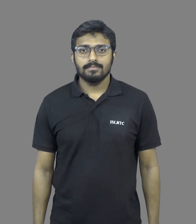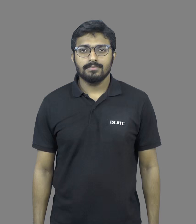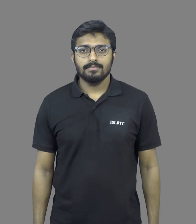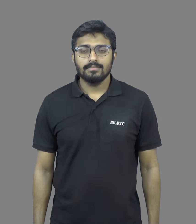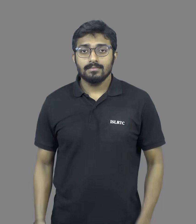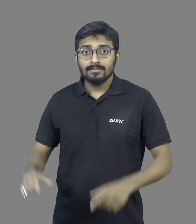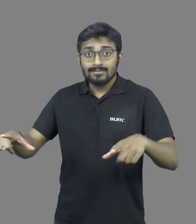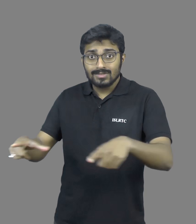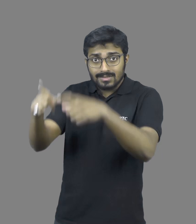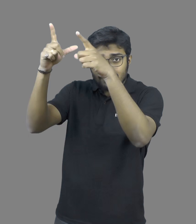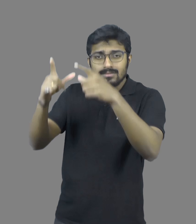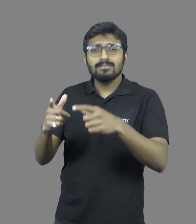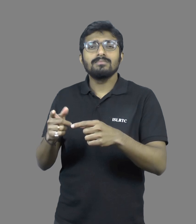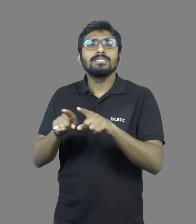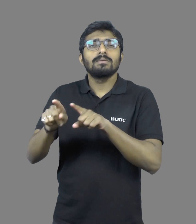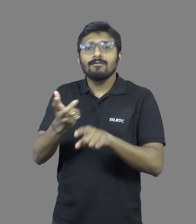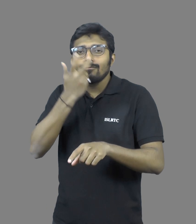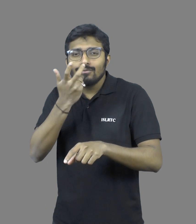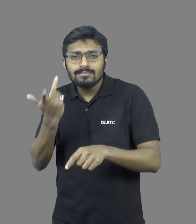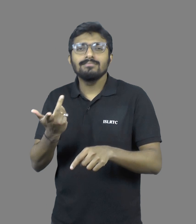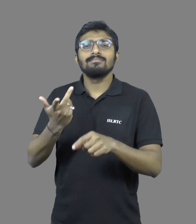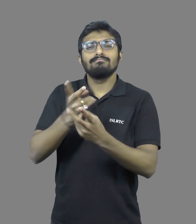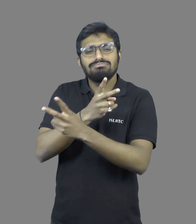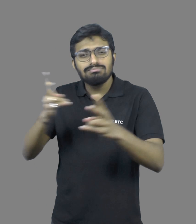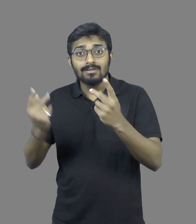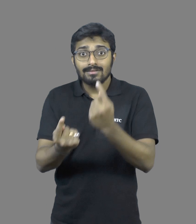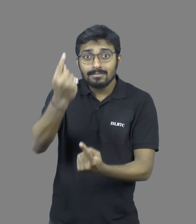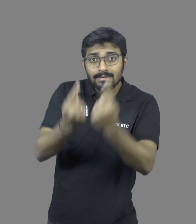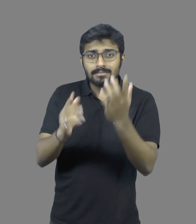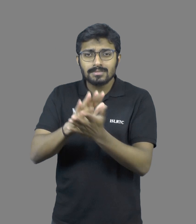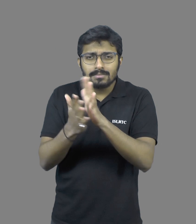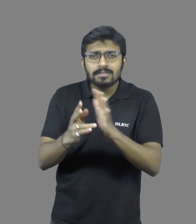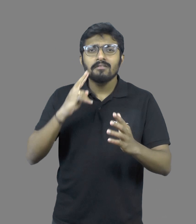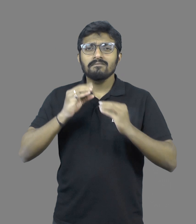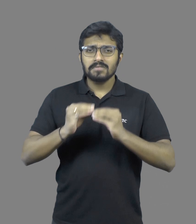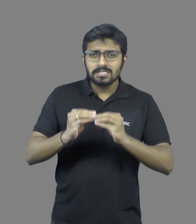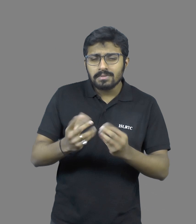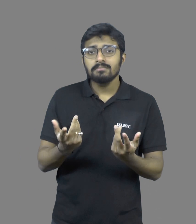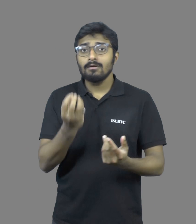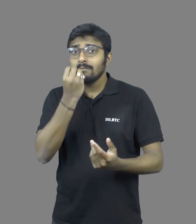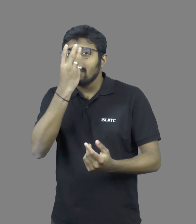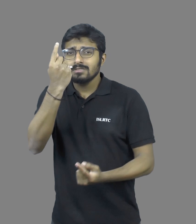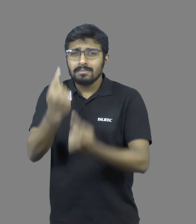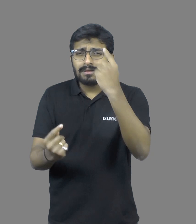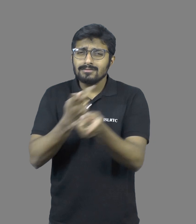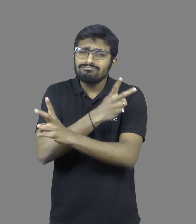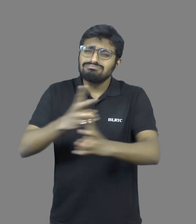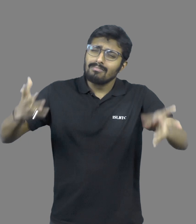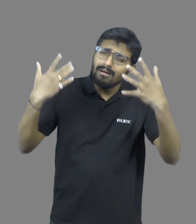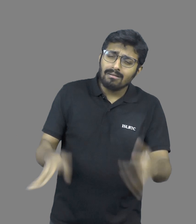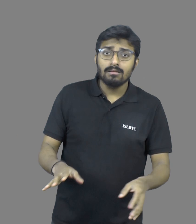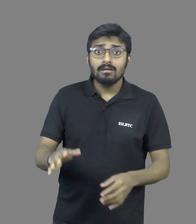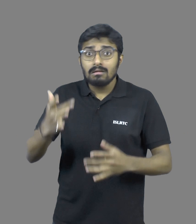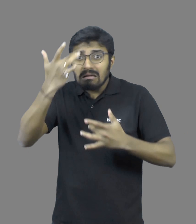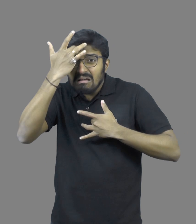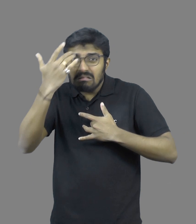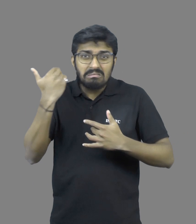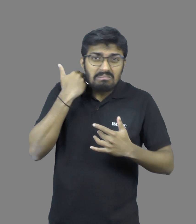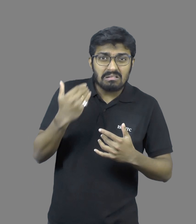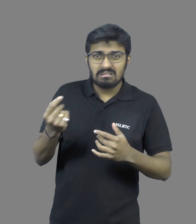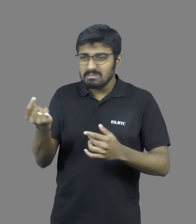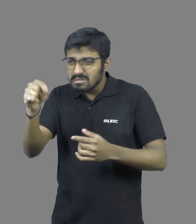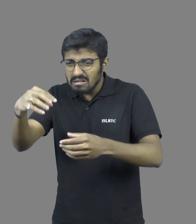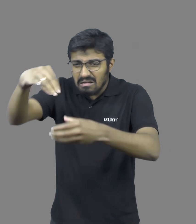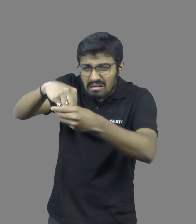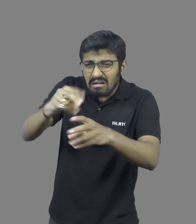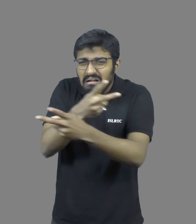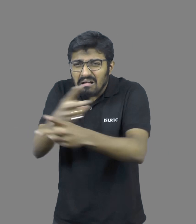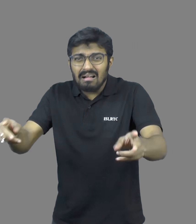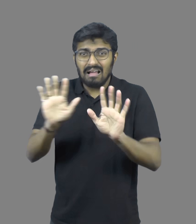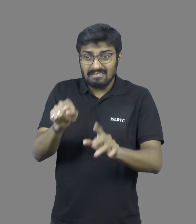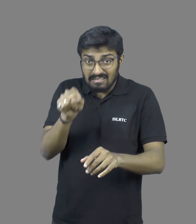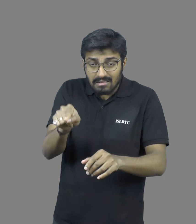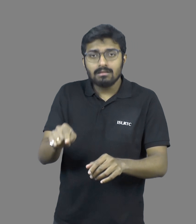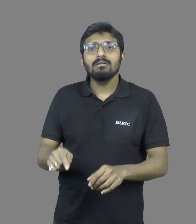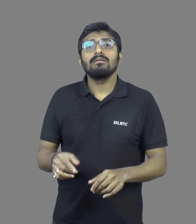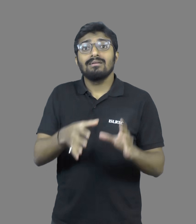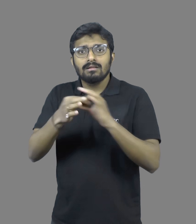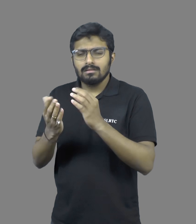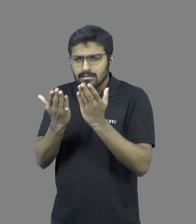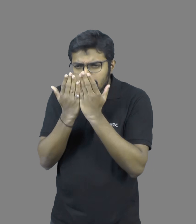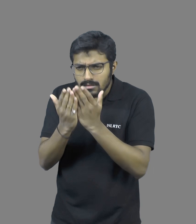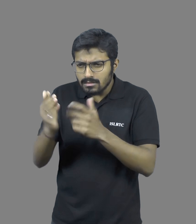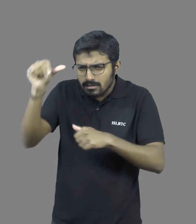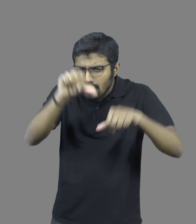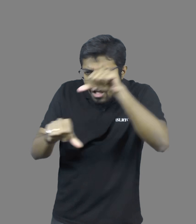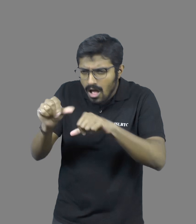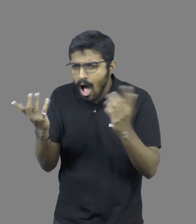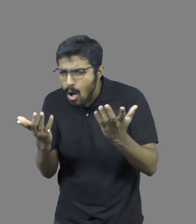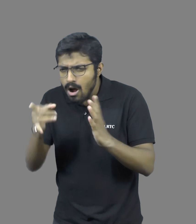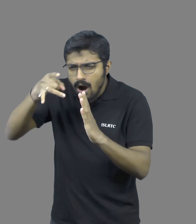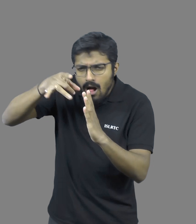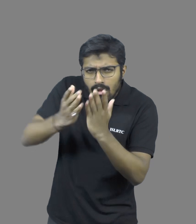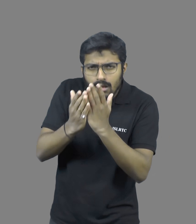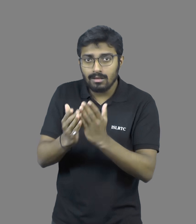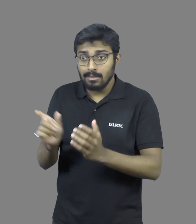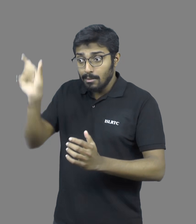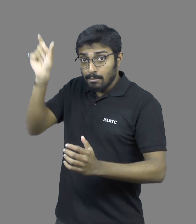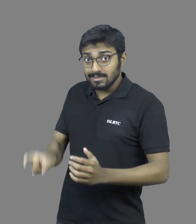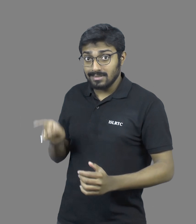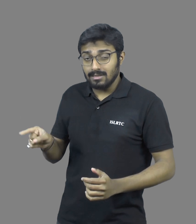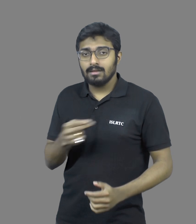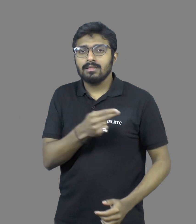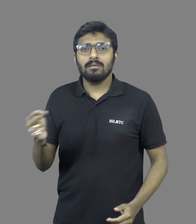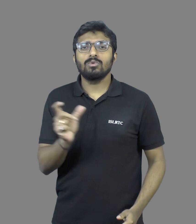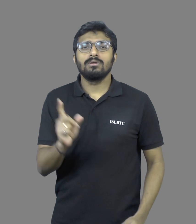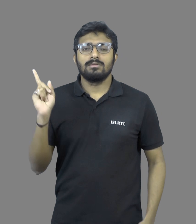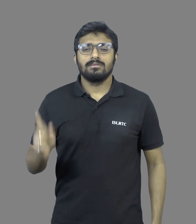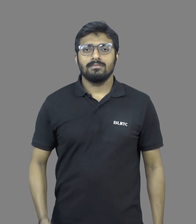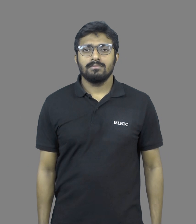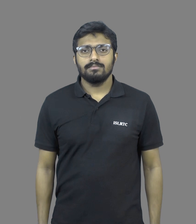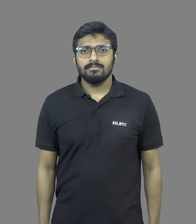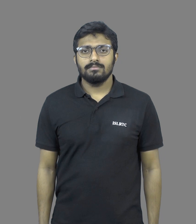Plant Pathologist